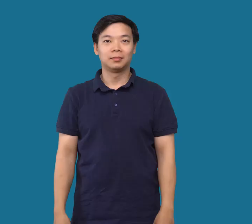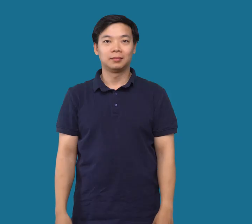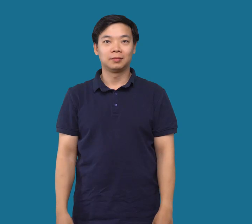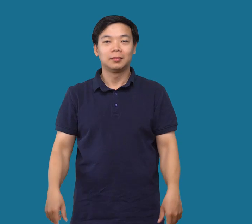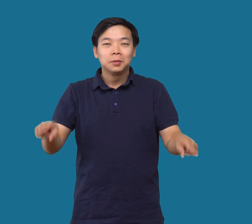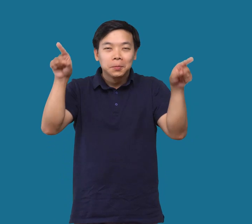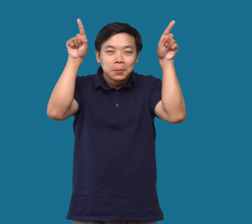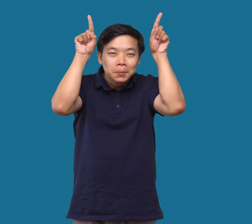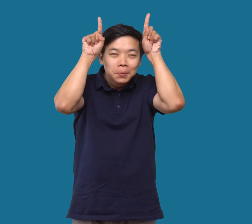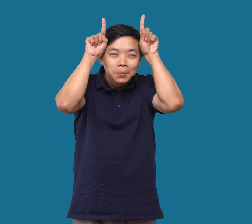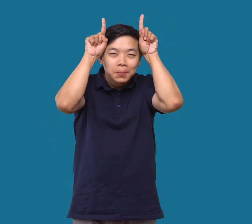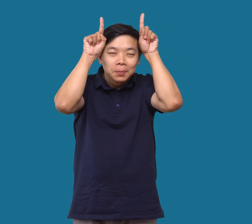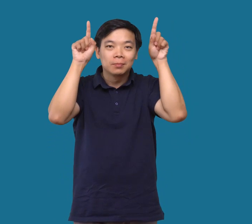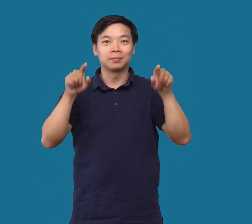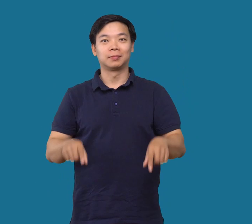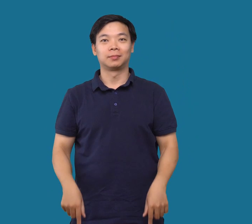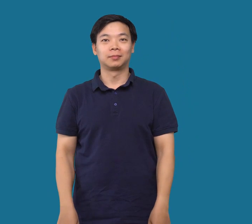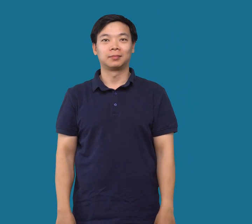con bê